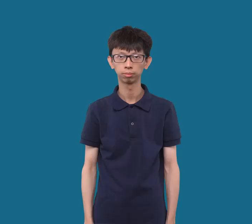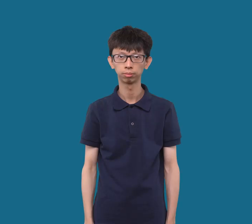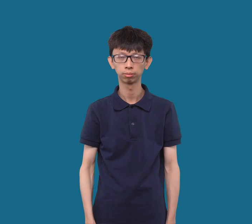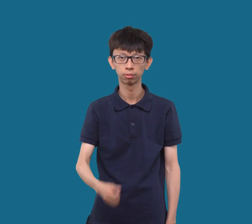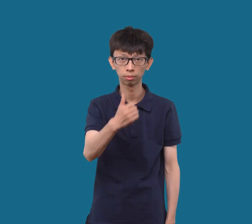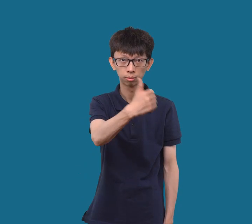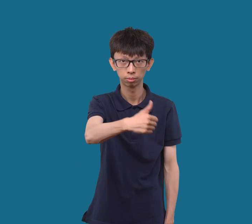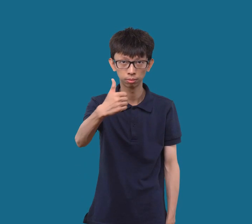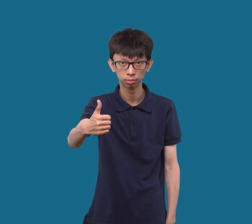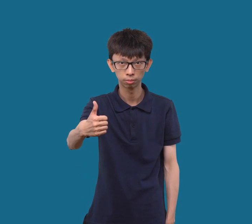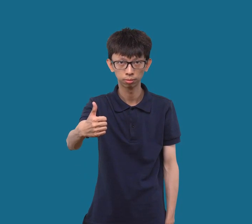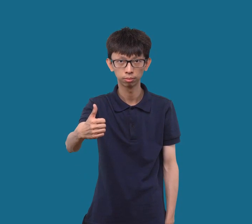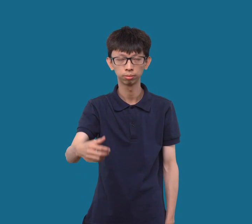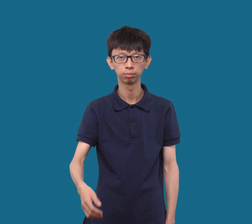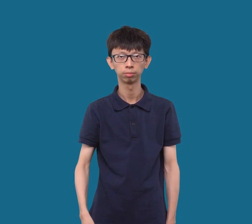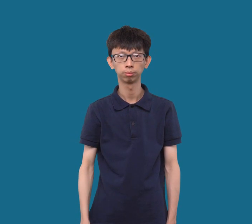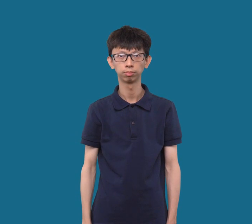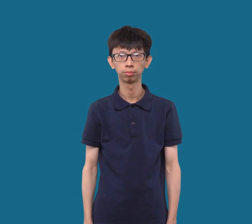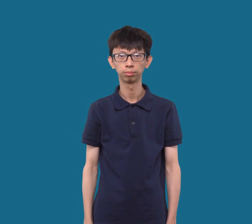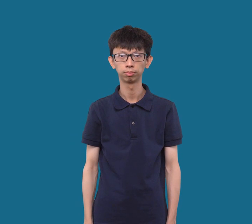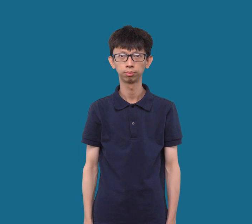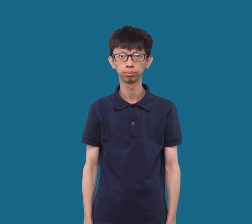khách